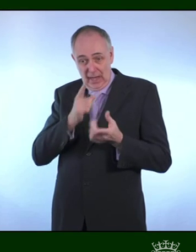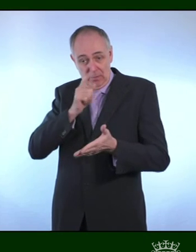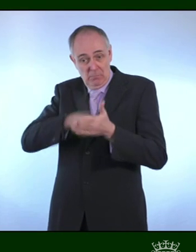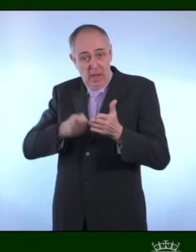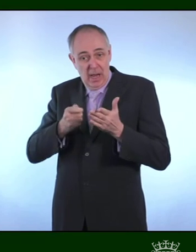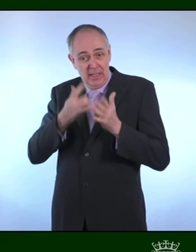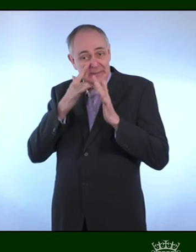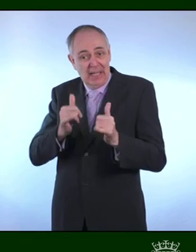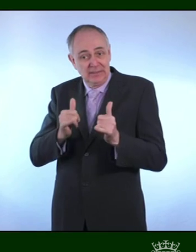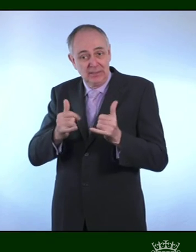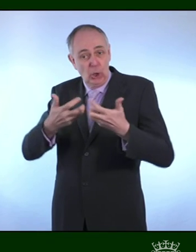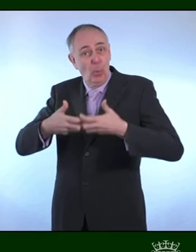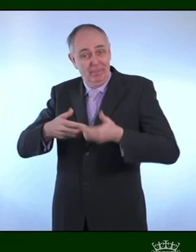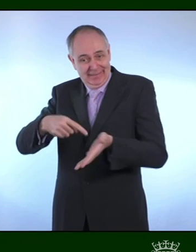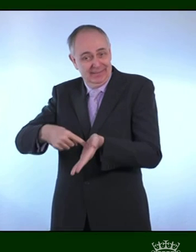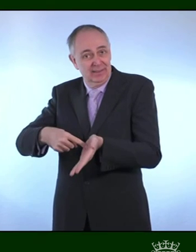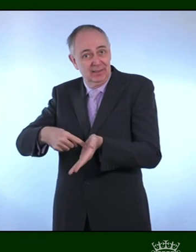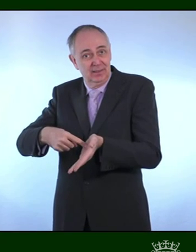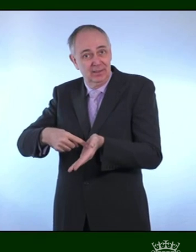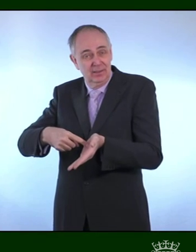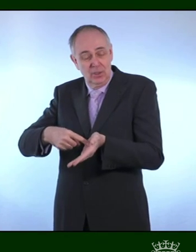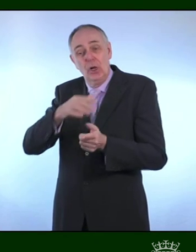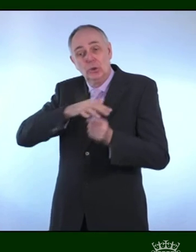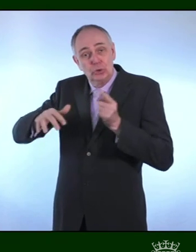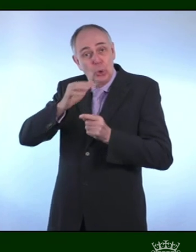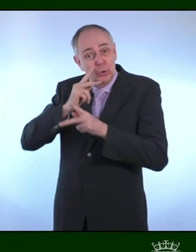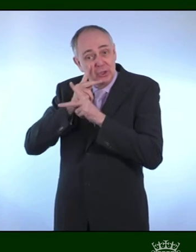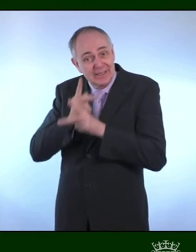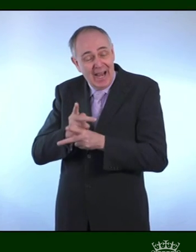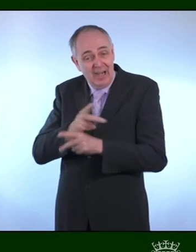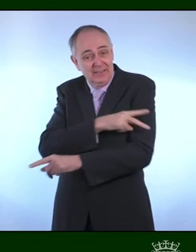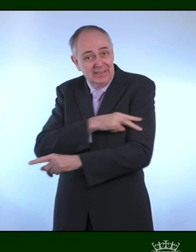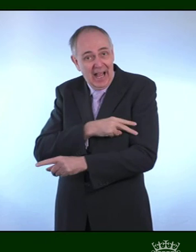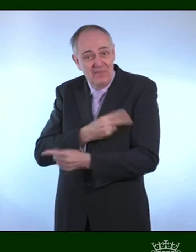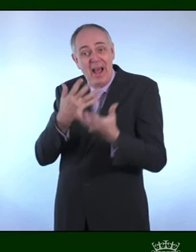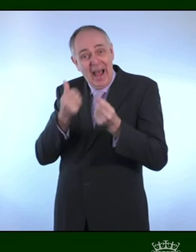When will all social care staff have access to regular testing?